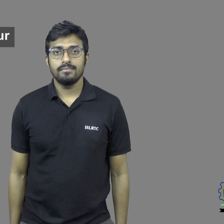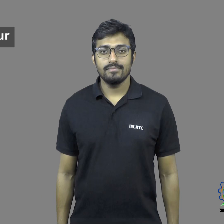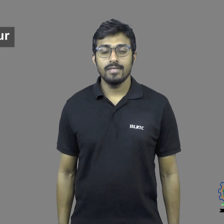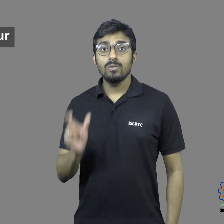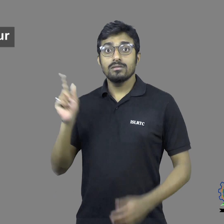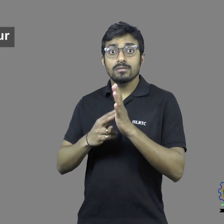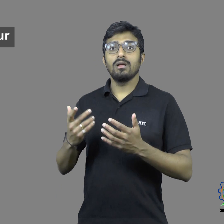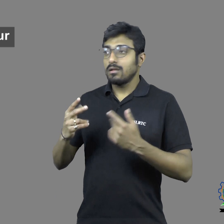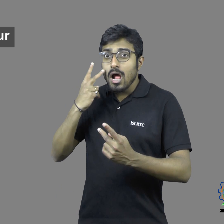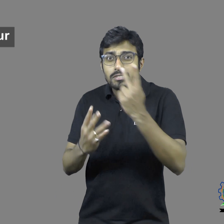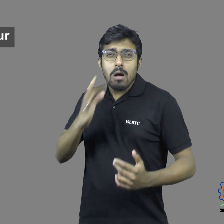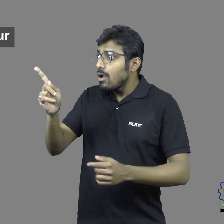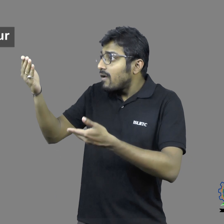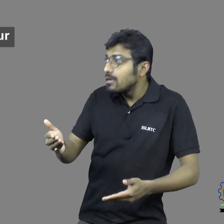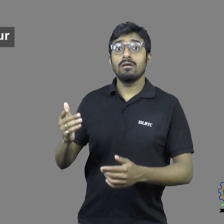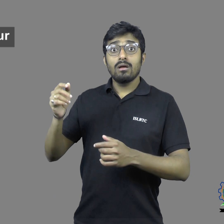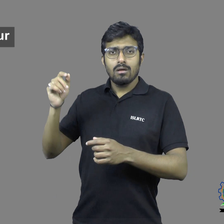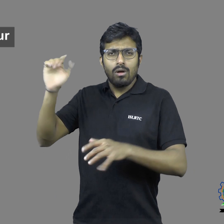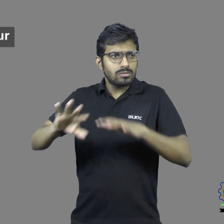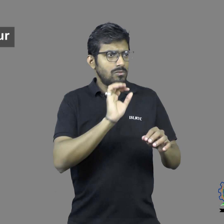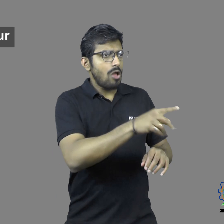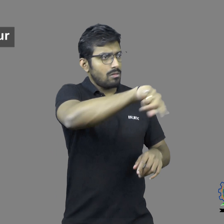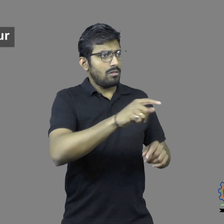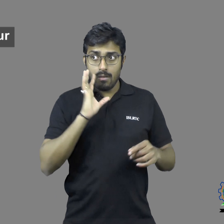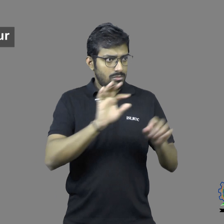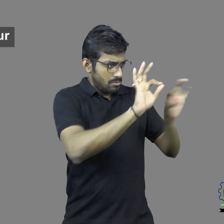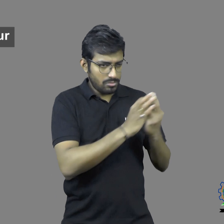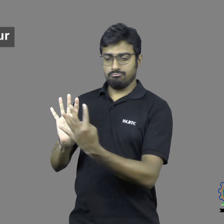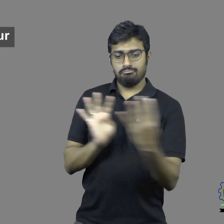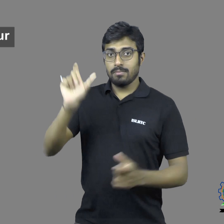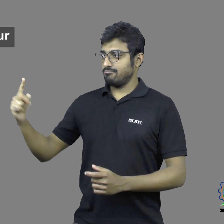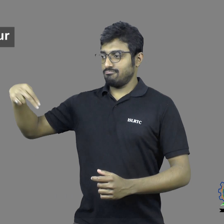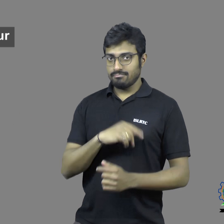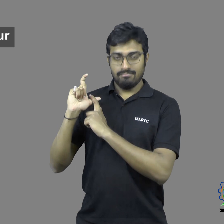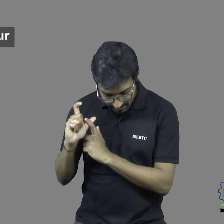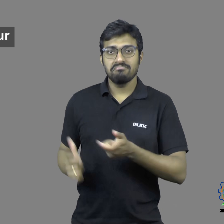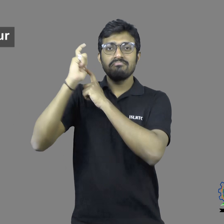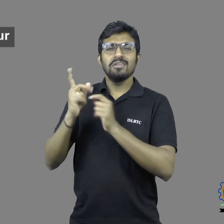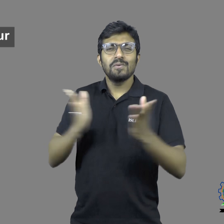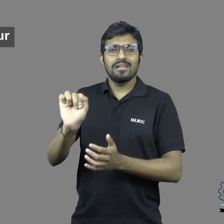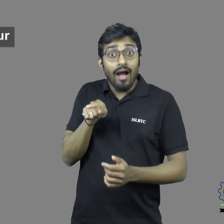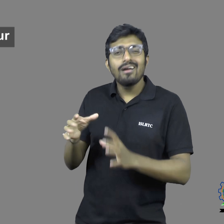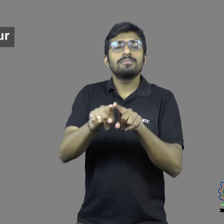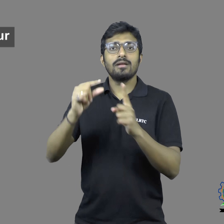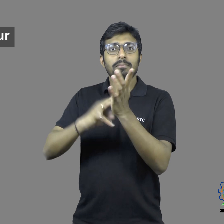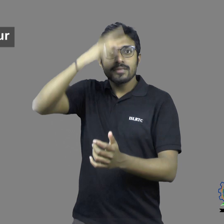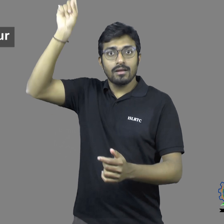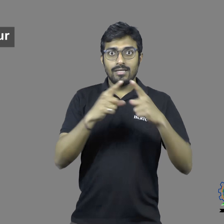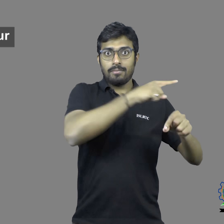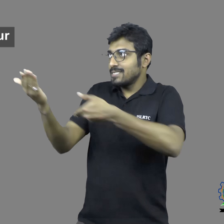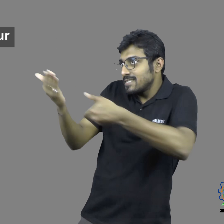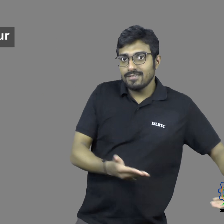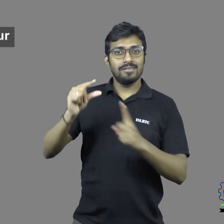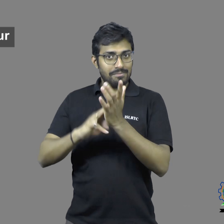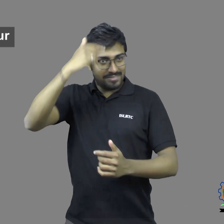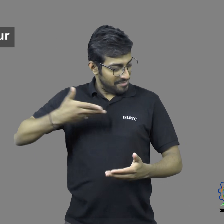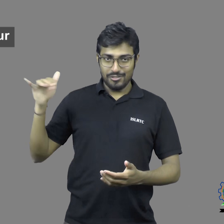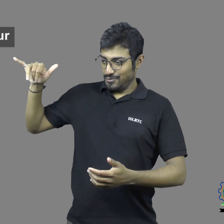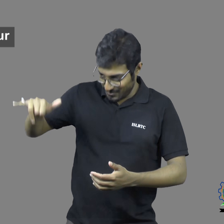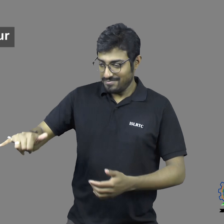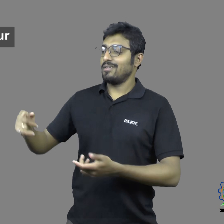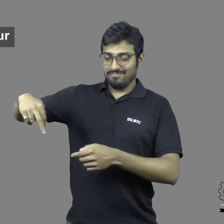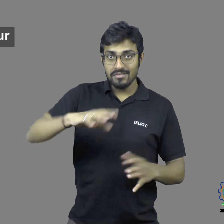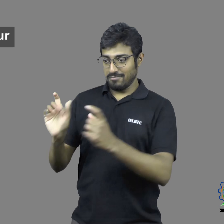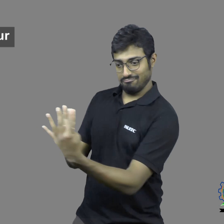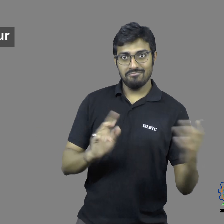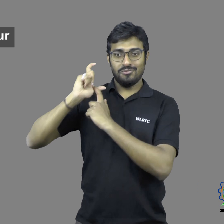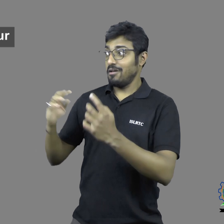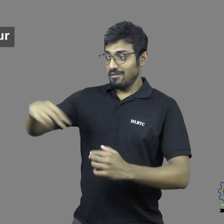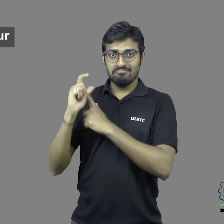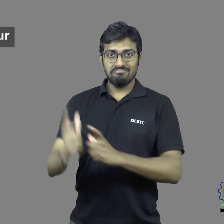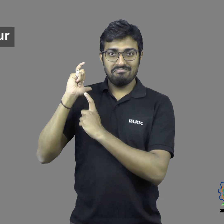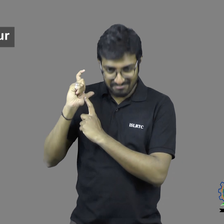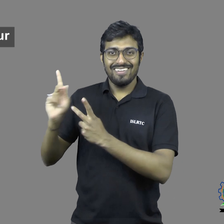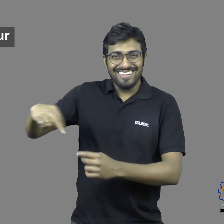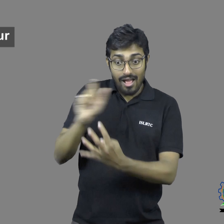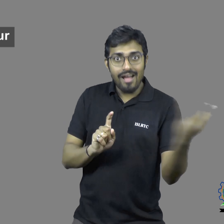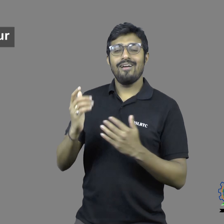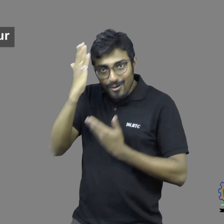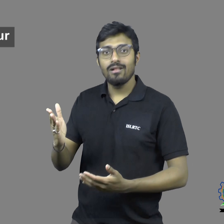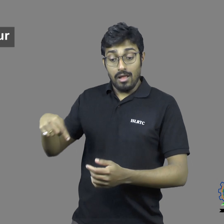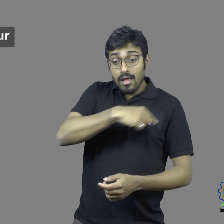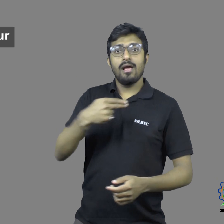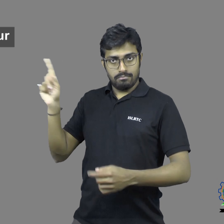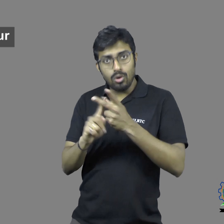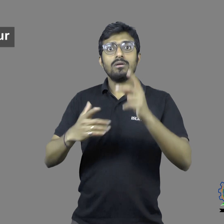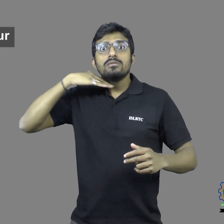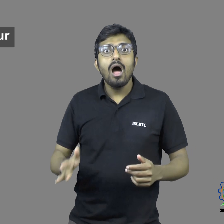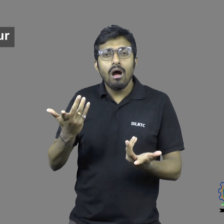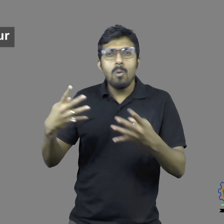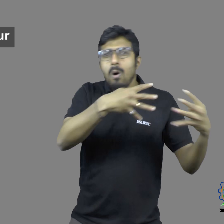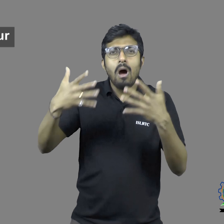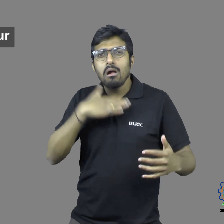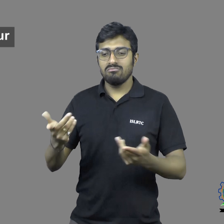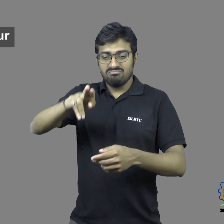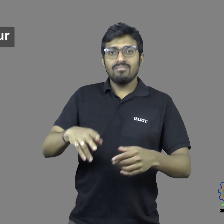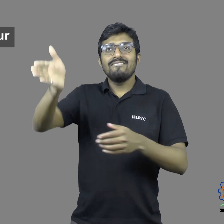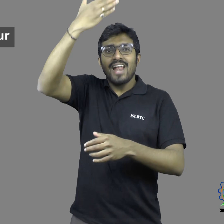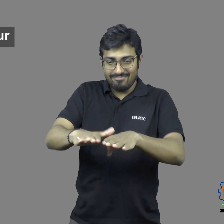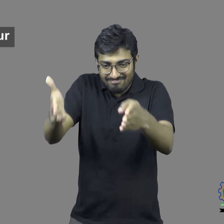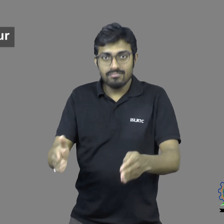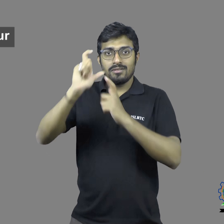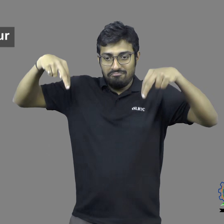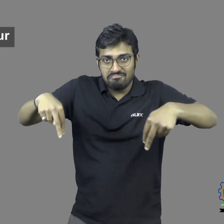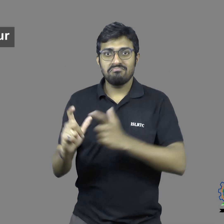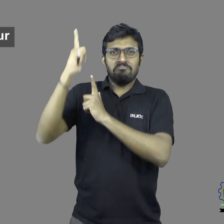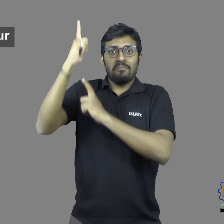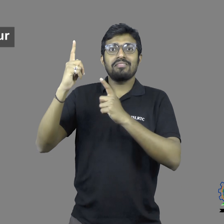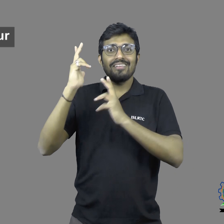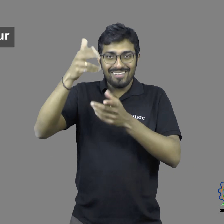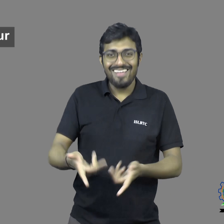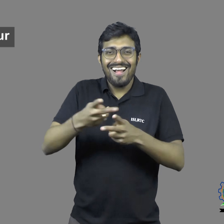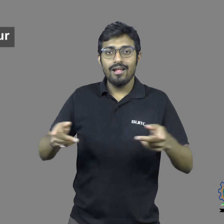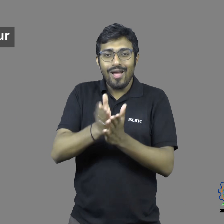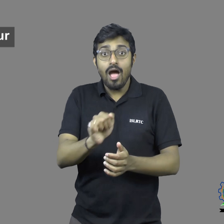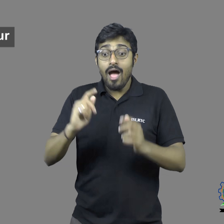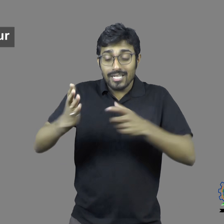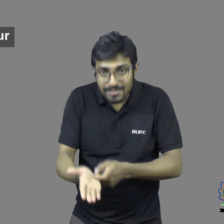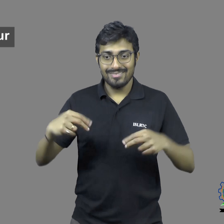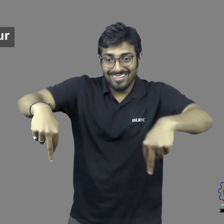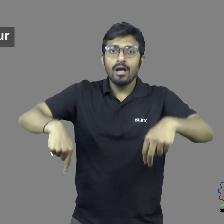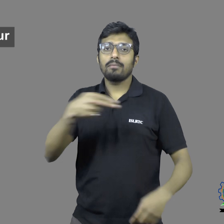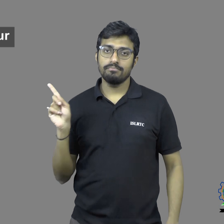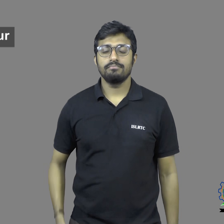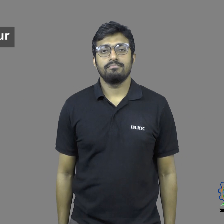Guard of Honour